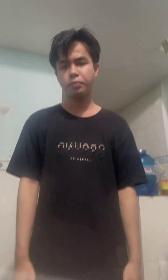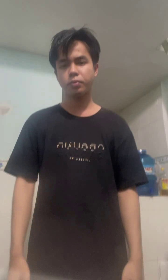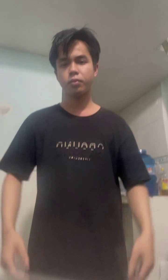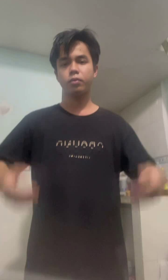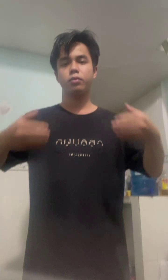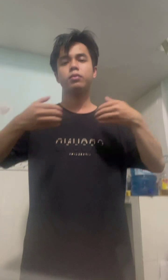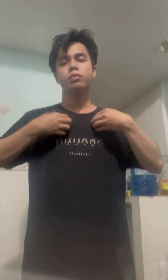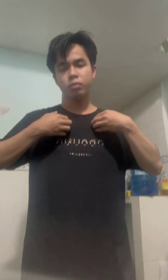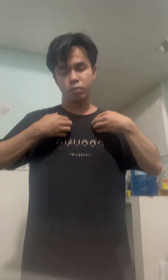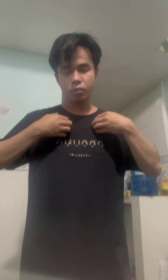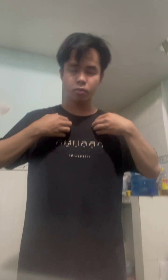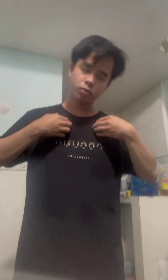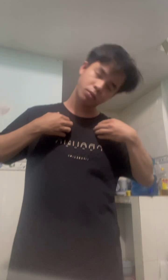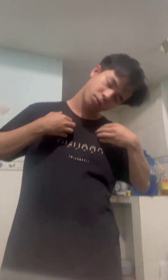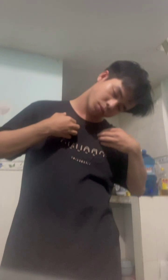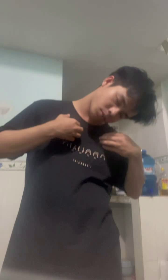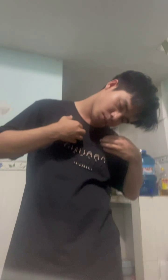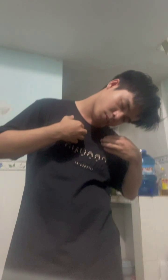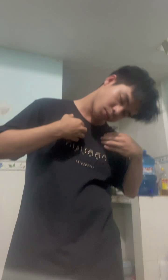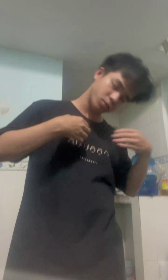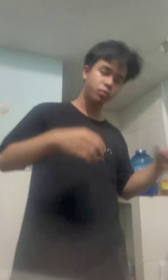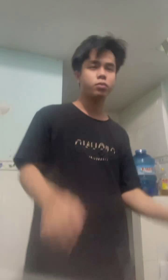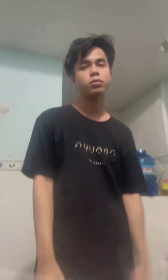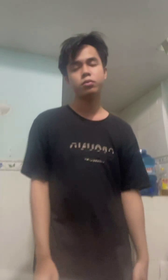met moi